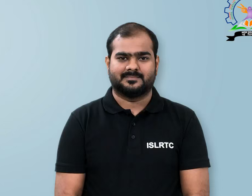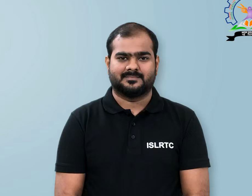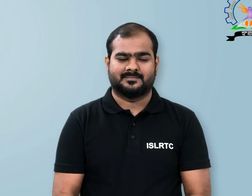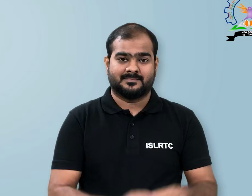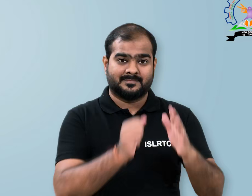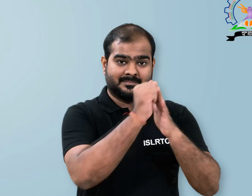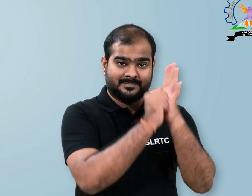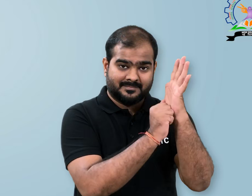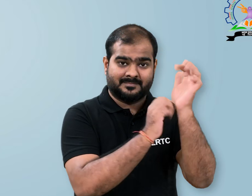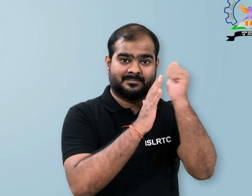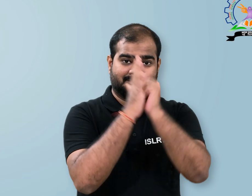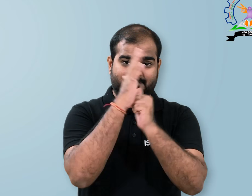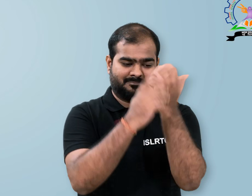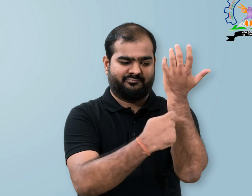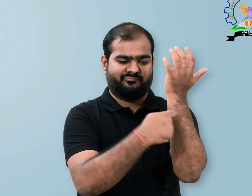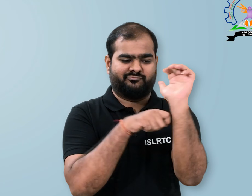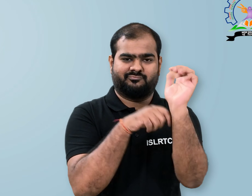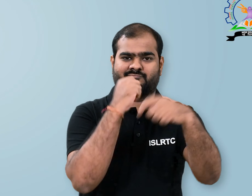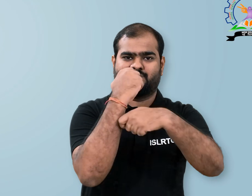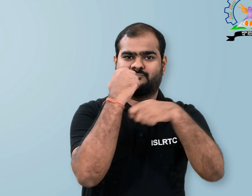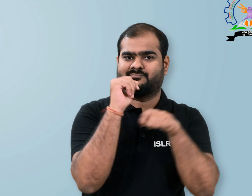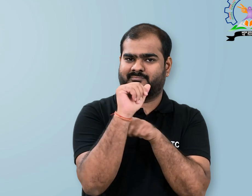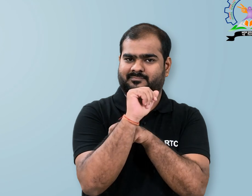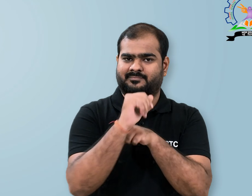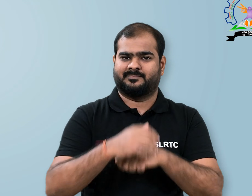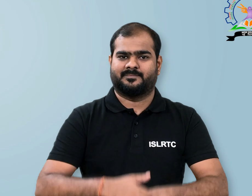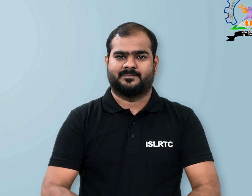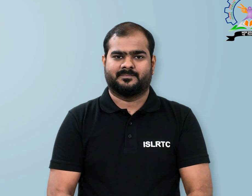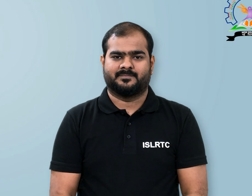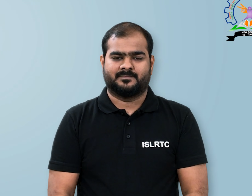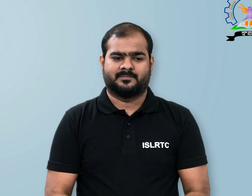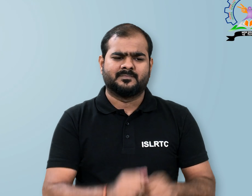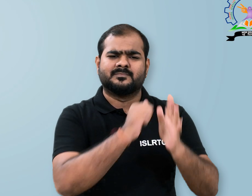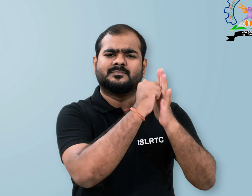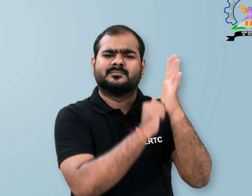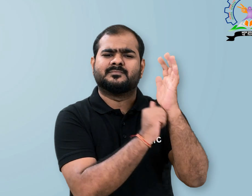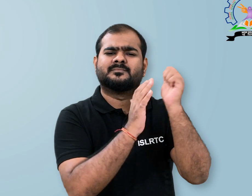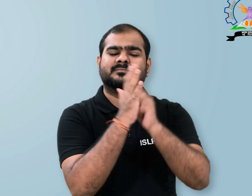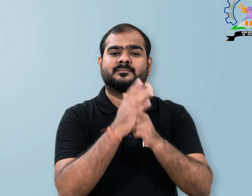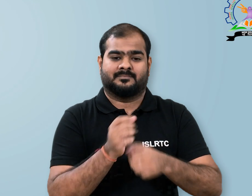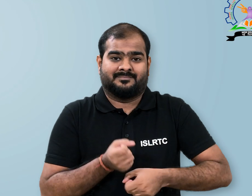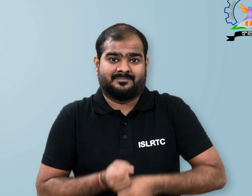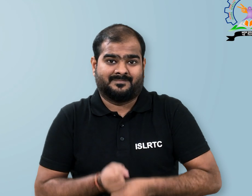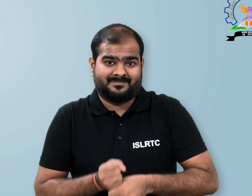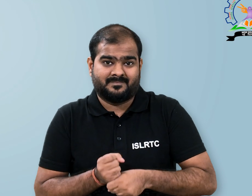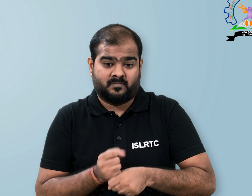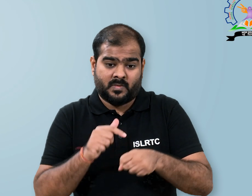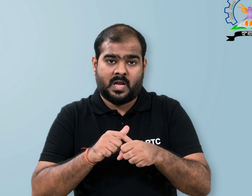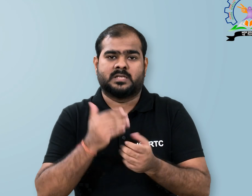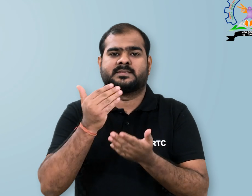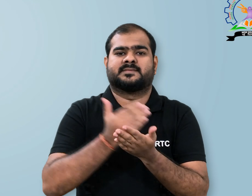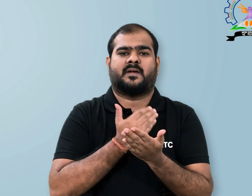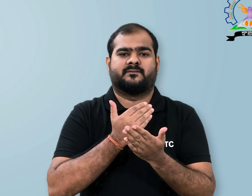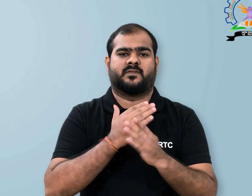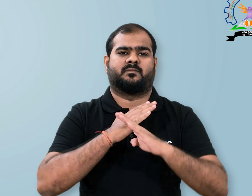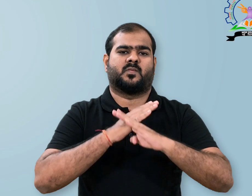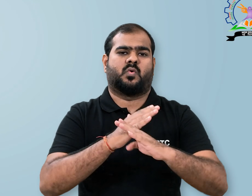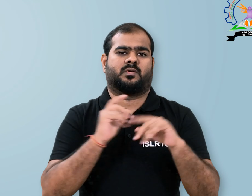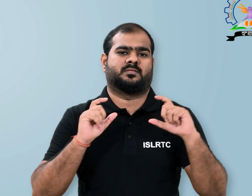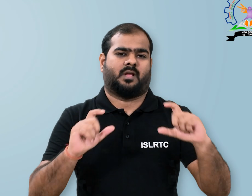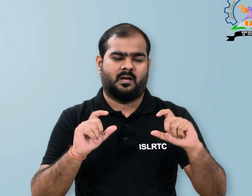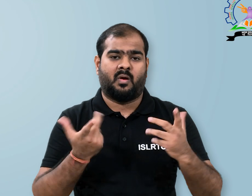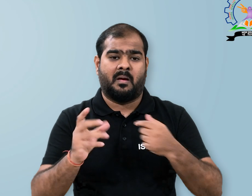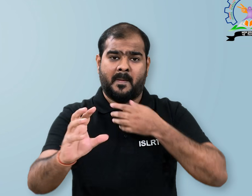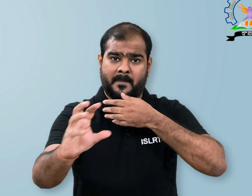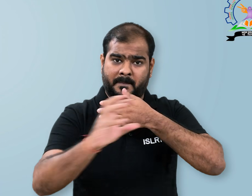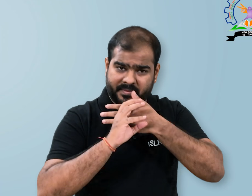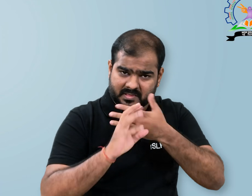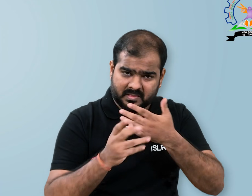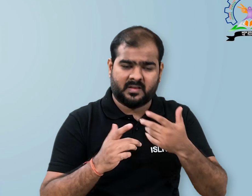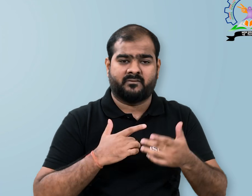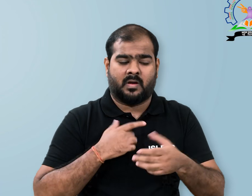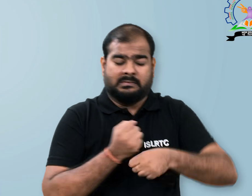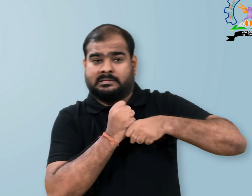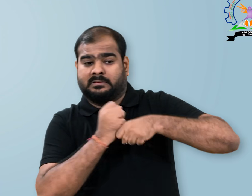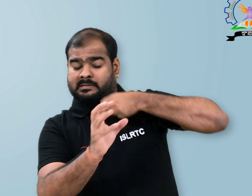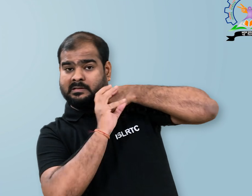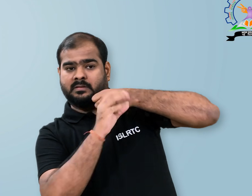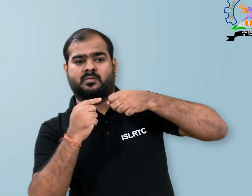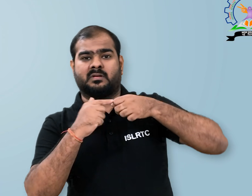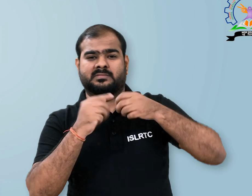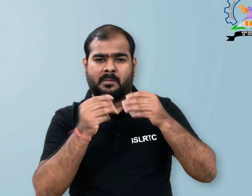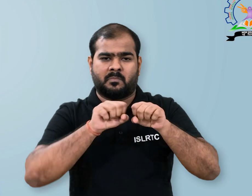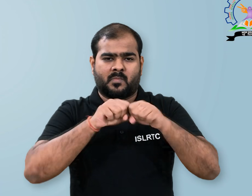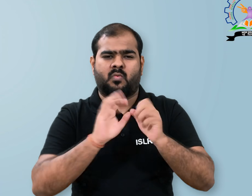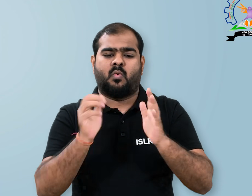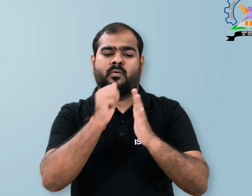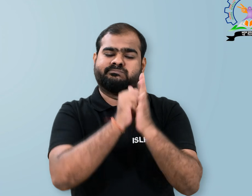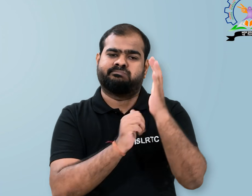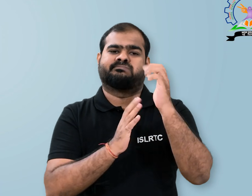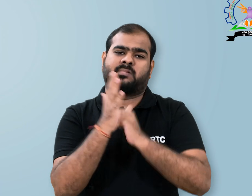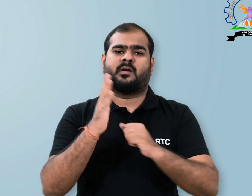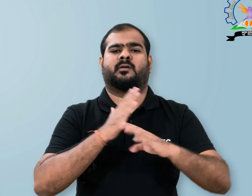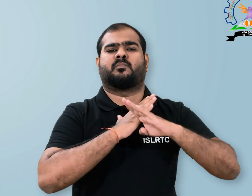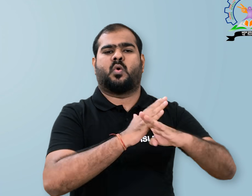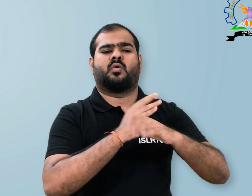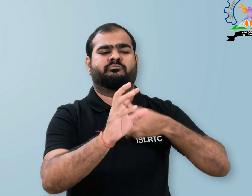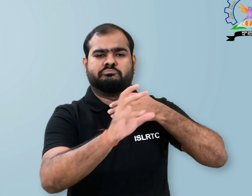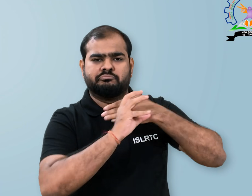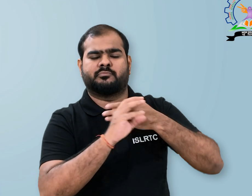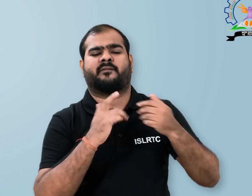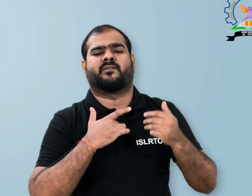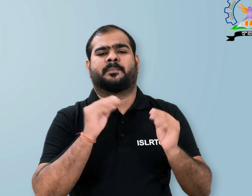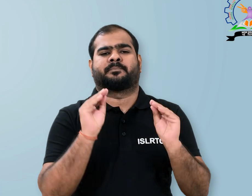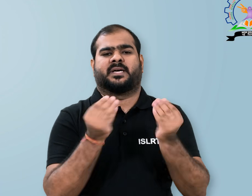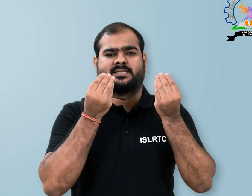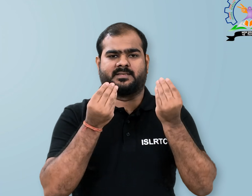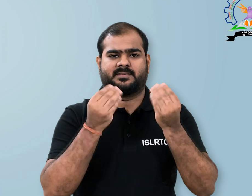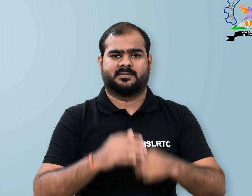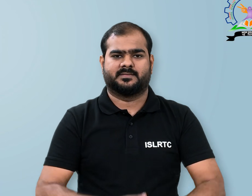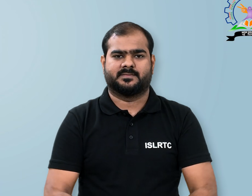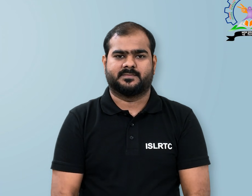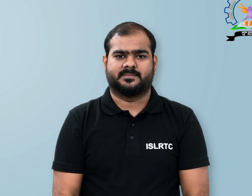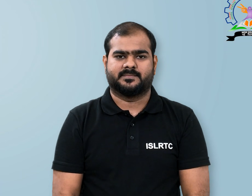Gloves Cricket batting gloves protect players' hands from injury and absorb shock from hitting the ball.